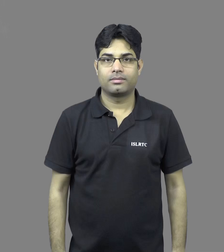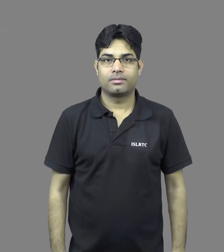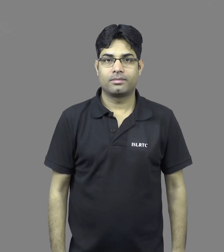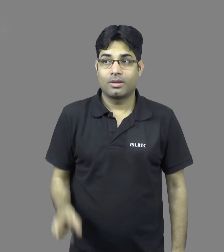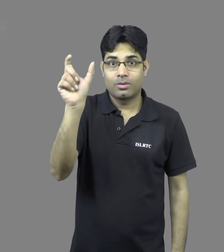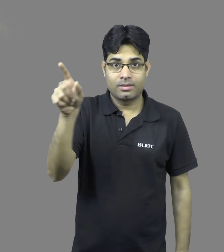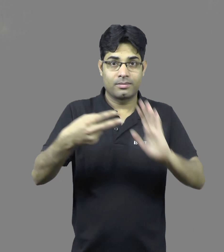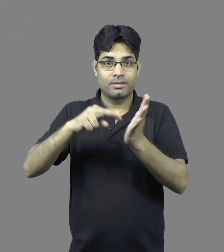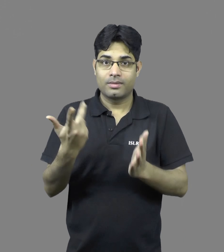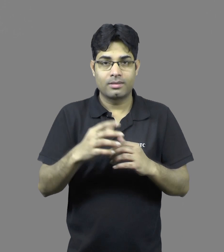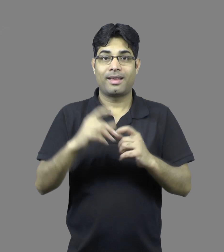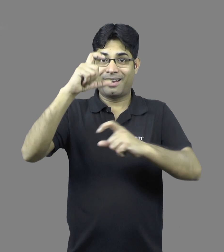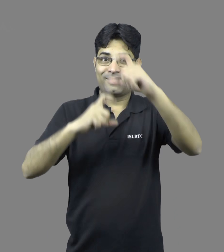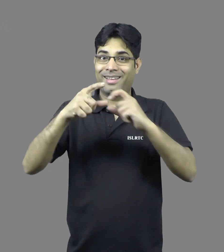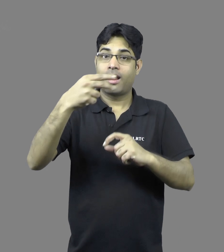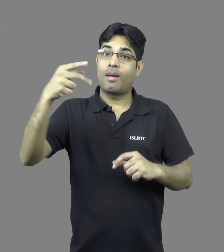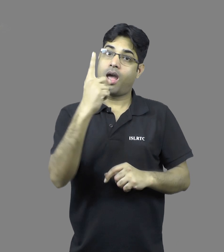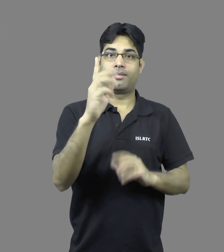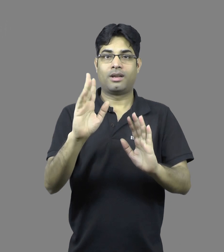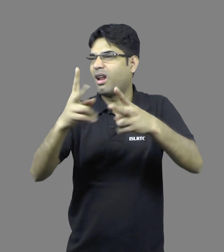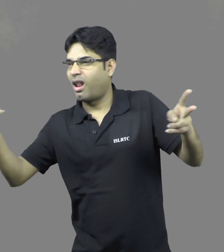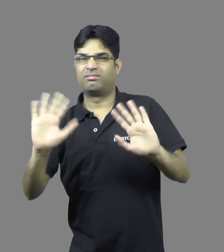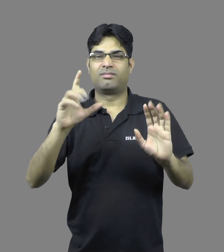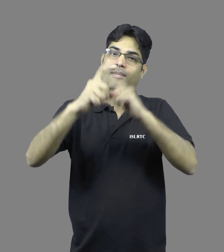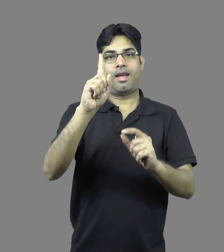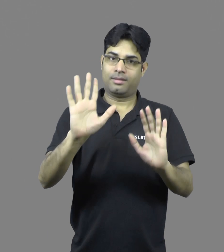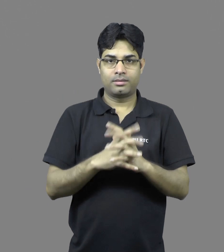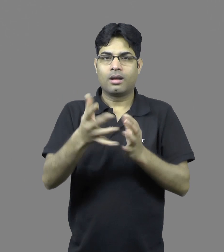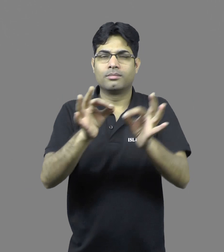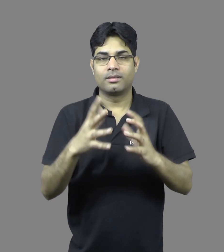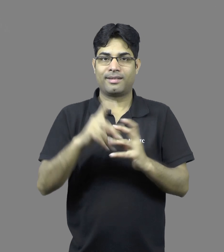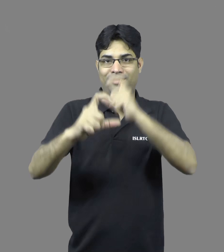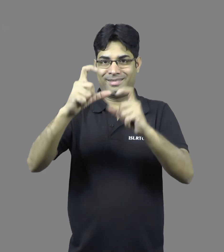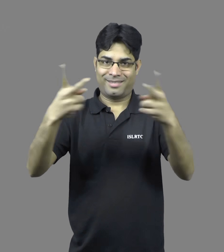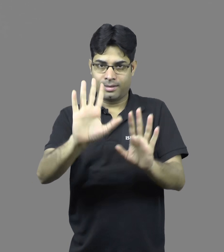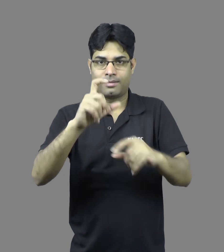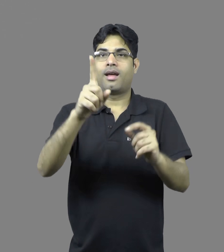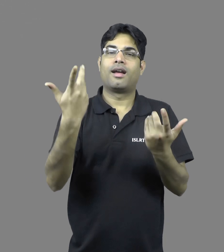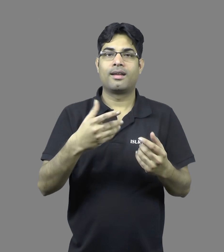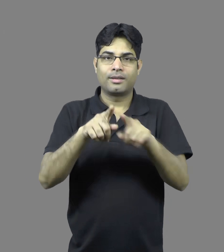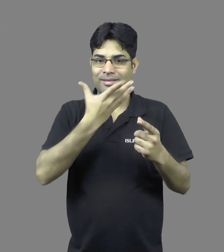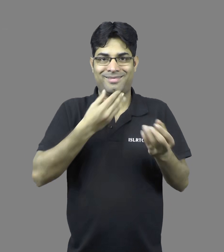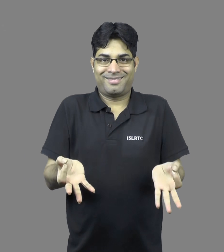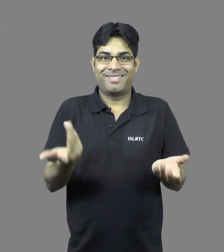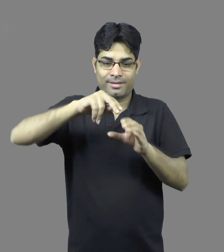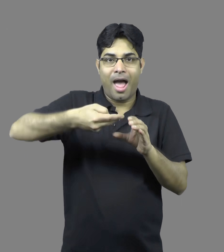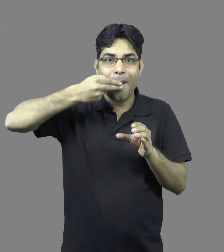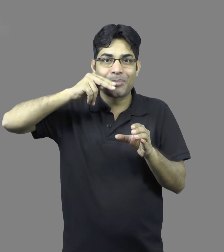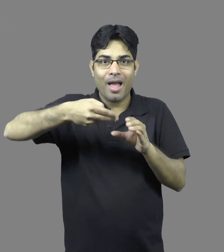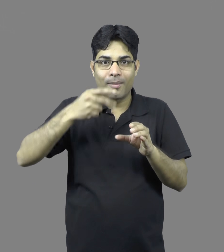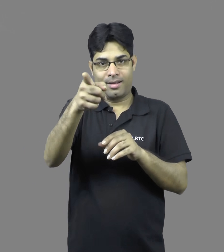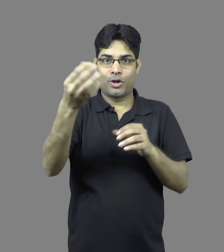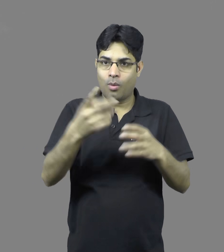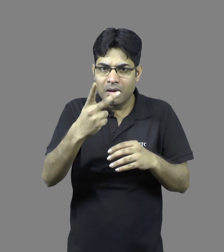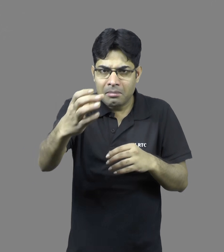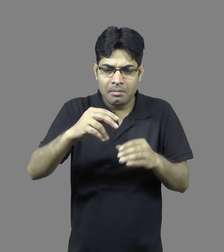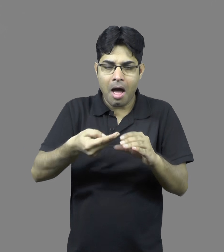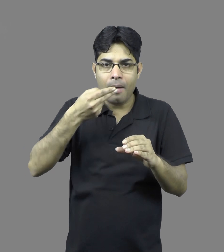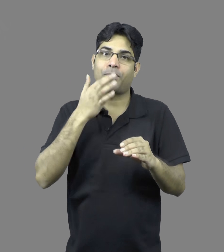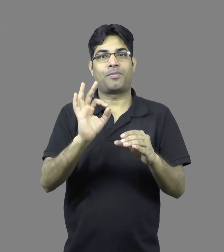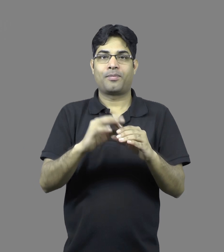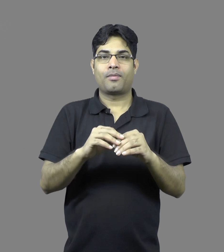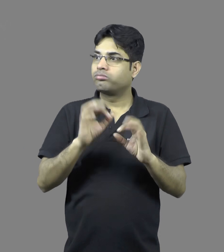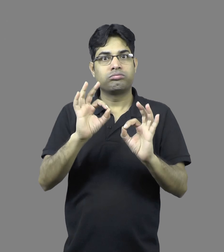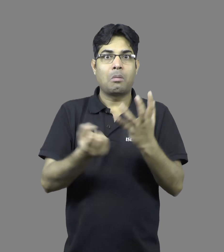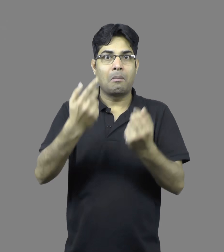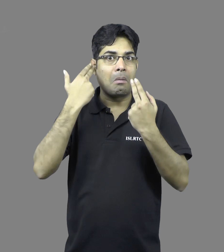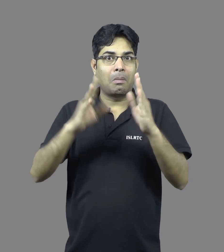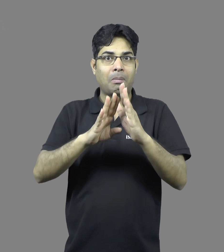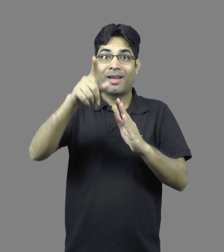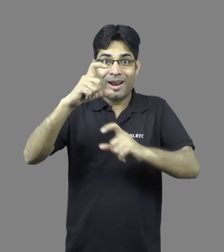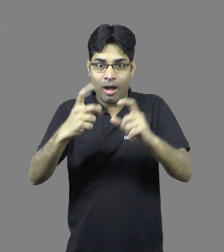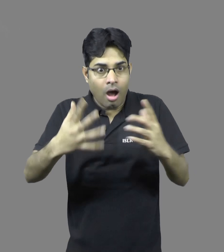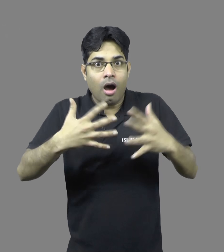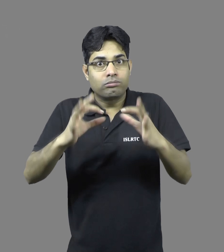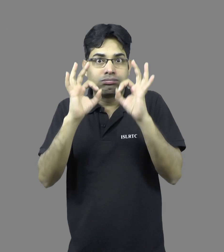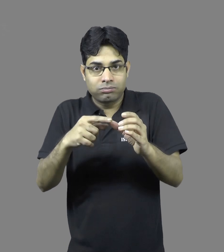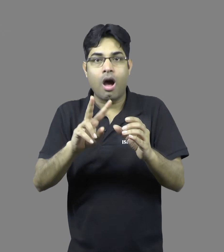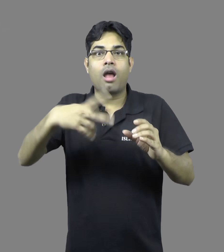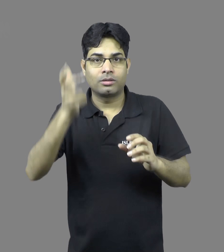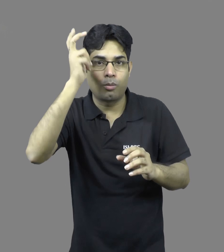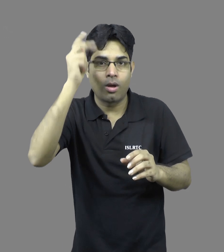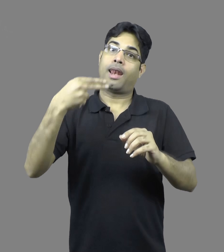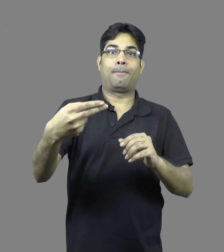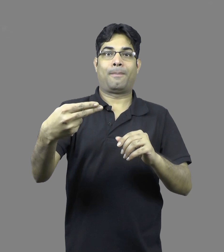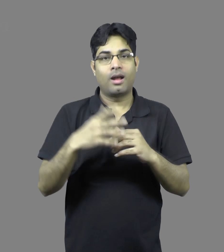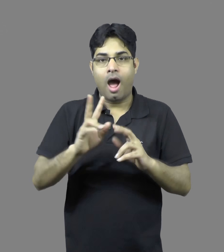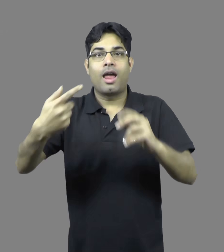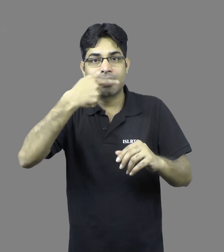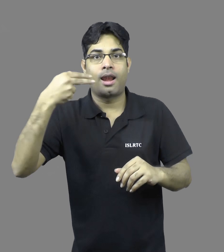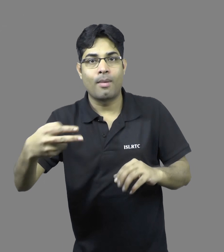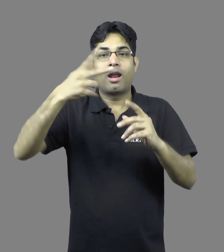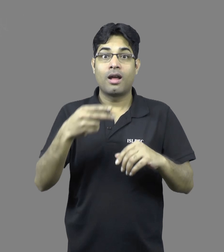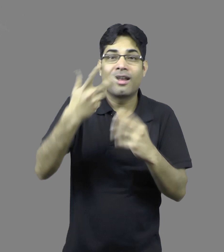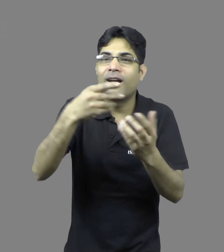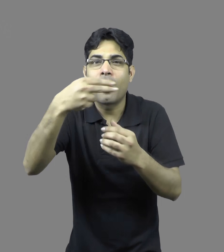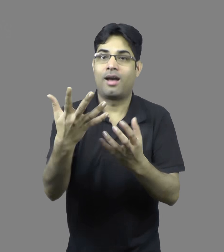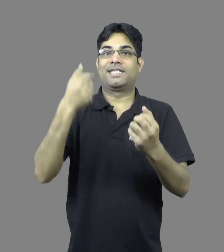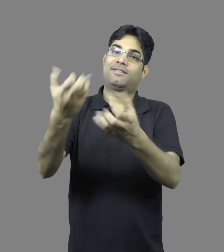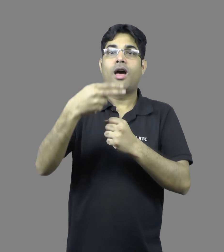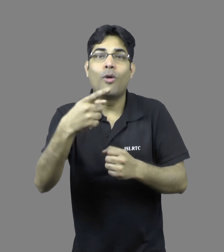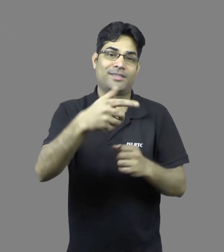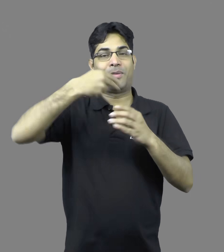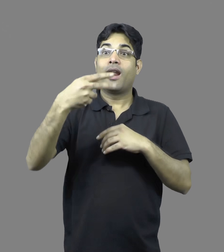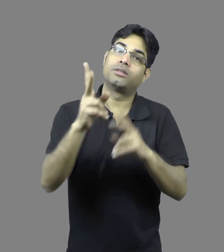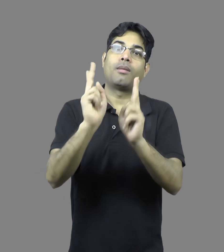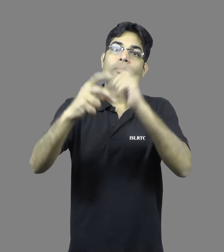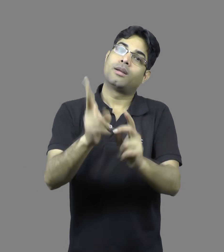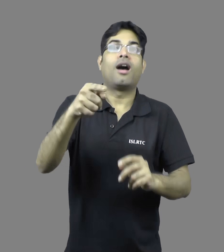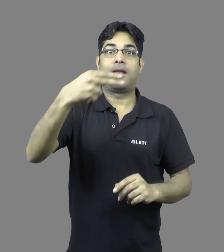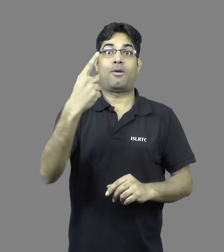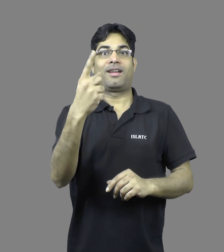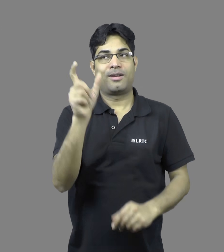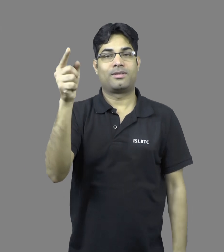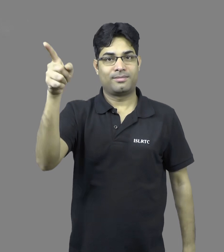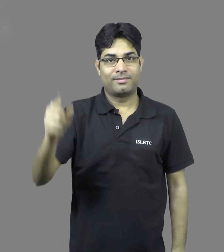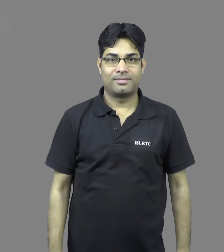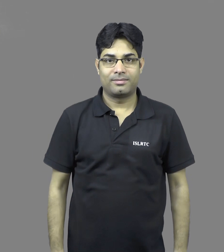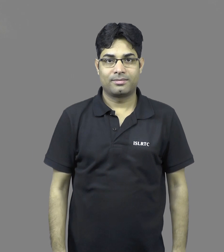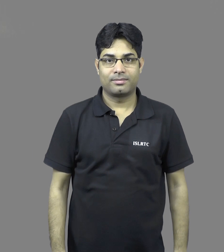Brand Stretching